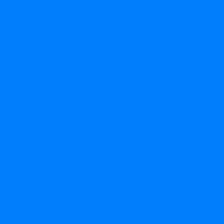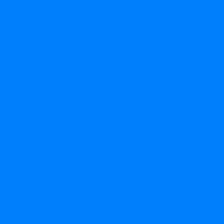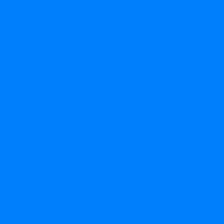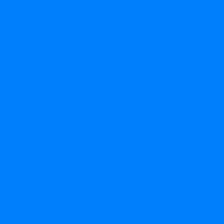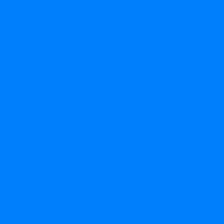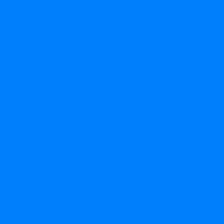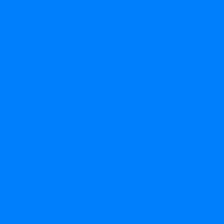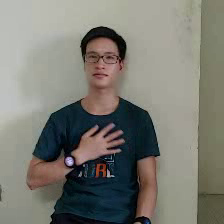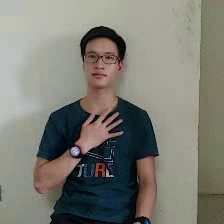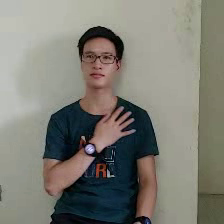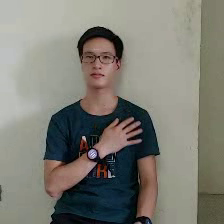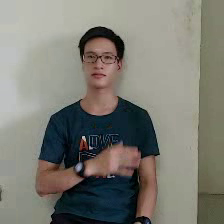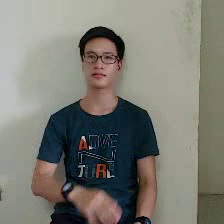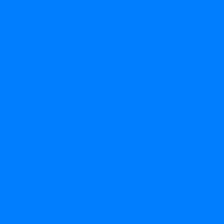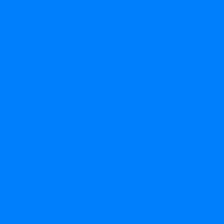Ăn mừng